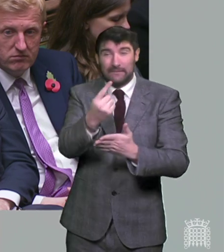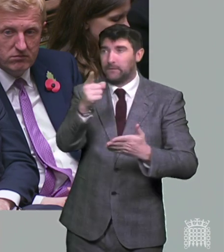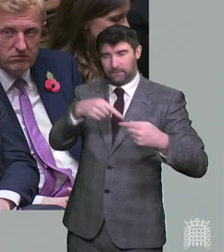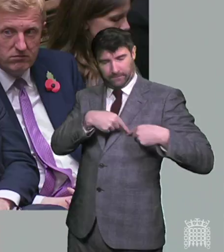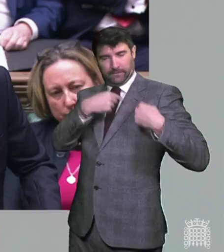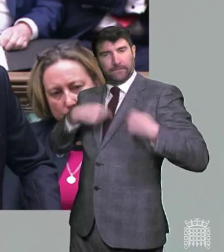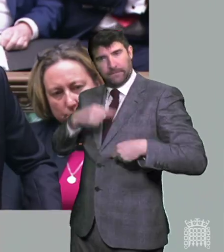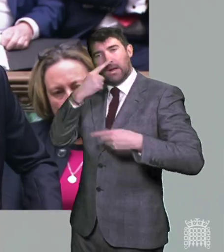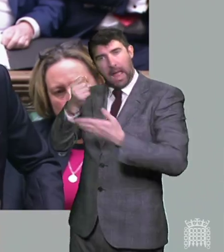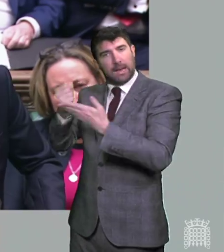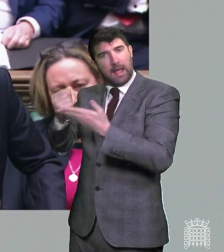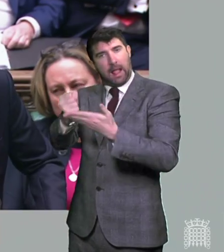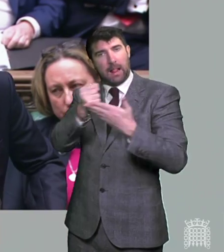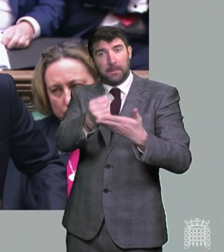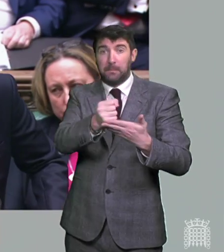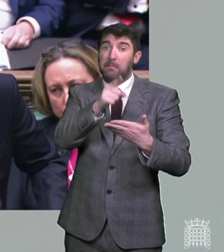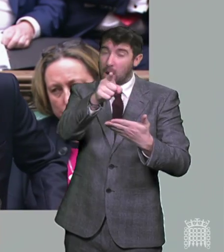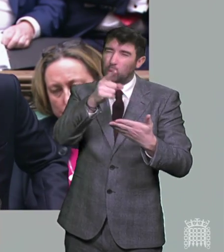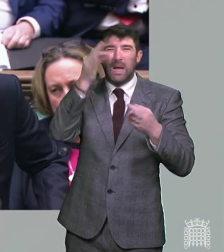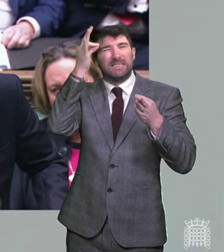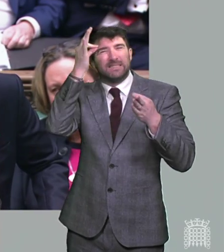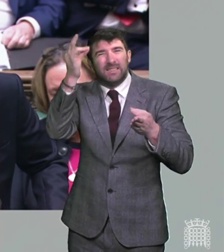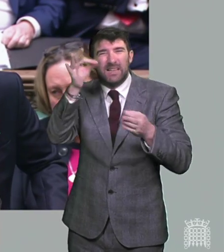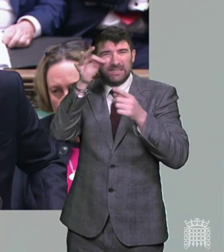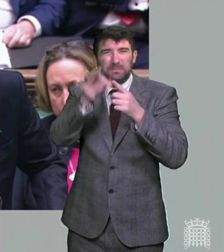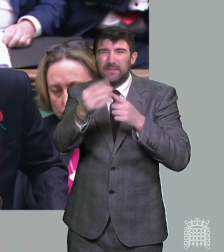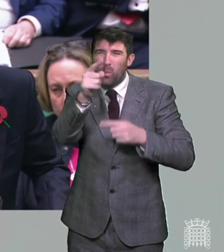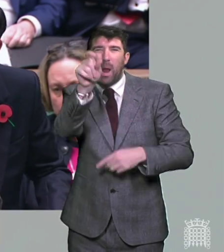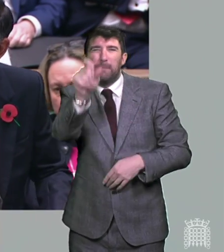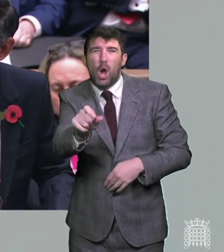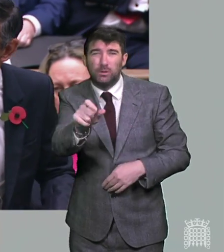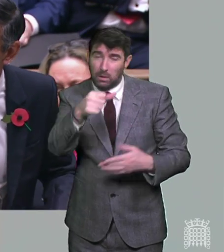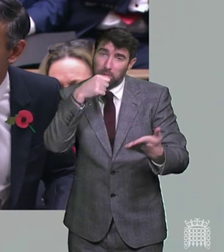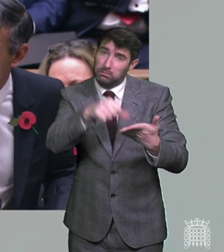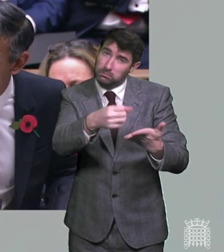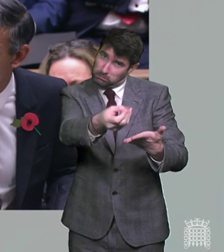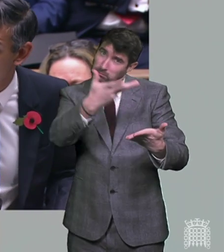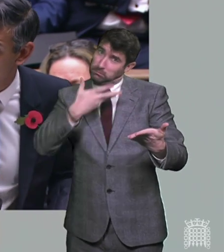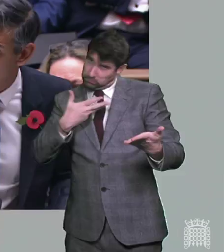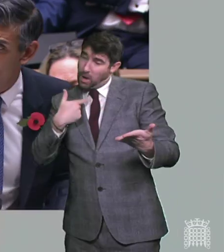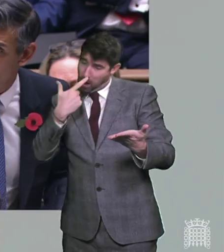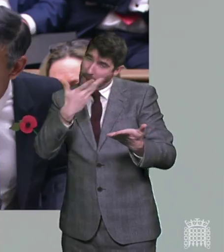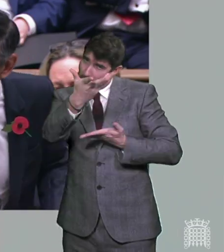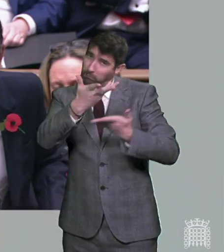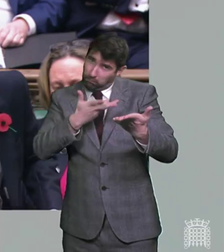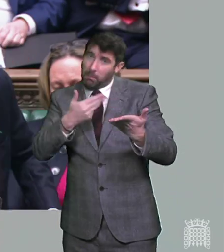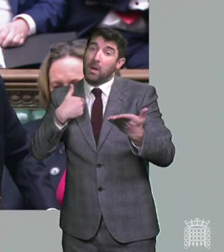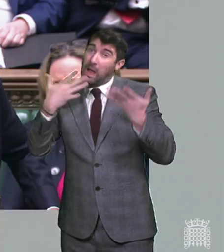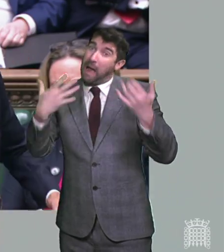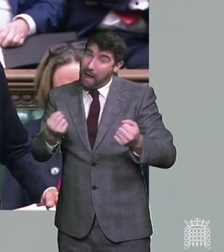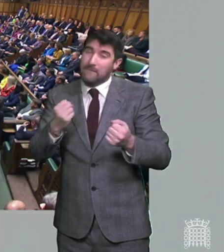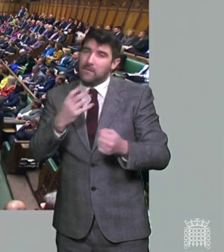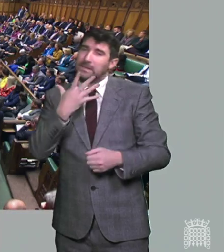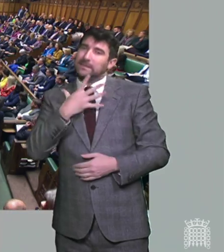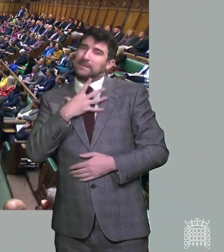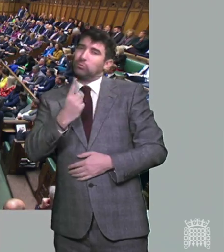If he writes to us with the constituent’s details, we will be happy to look into it, but, as I have said, discretionary funding was made available especially for such cases.